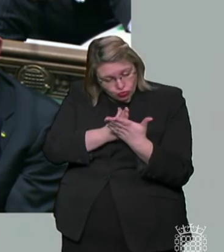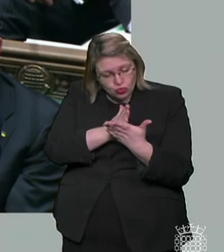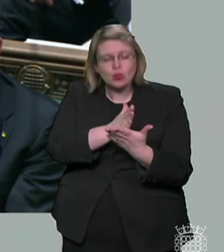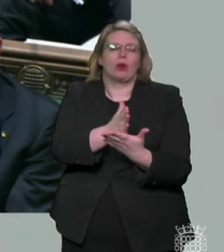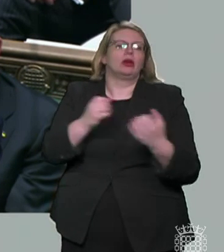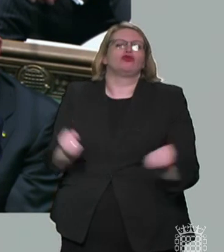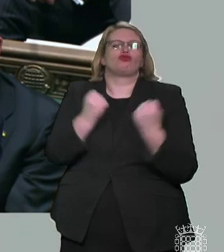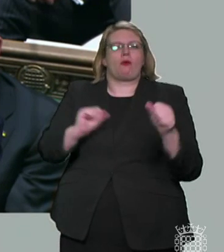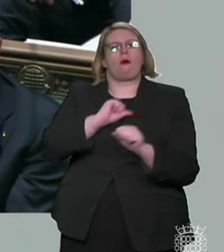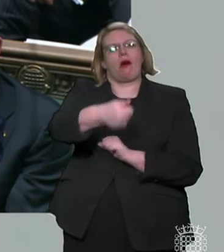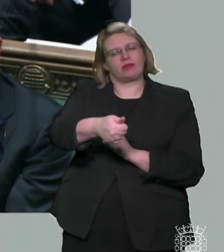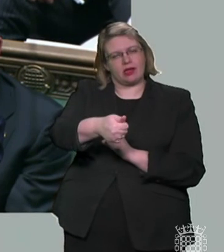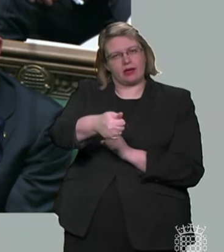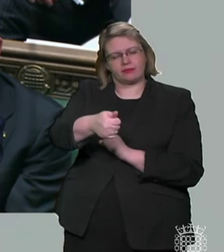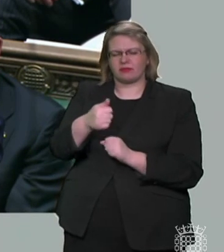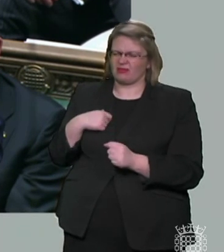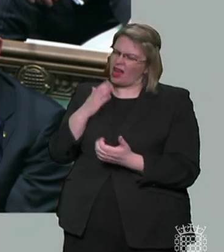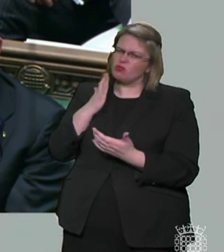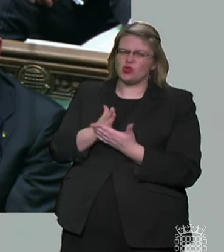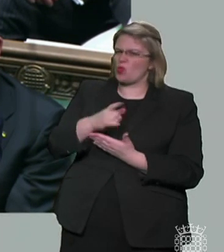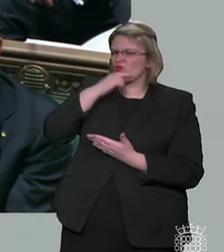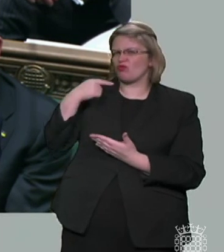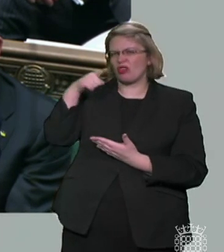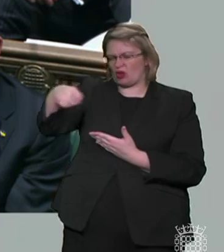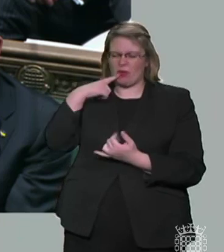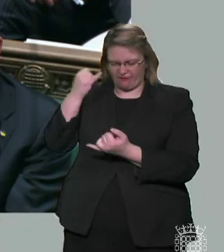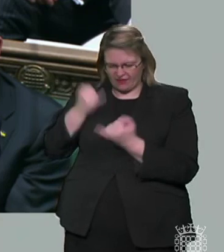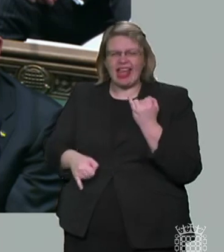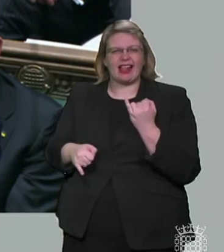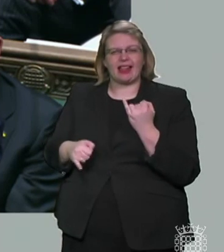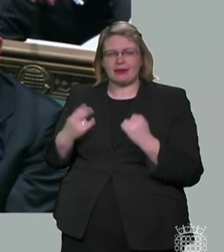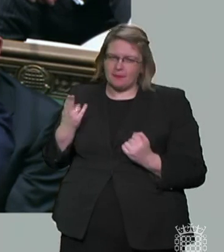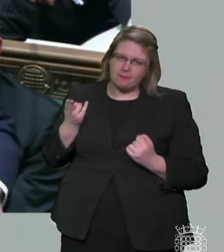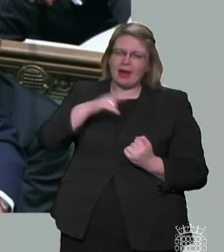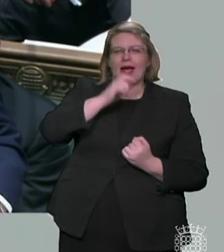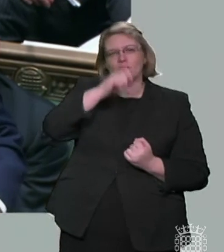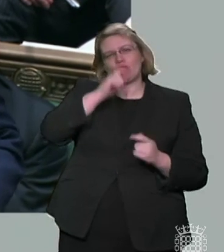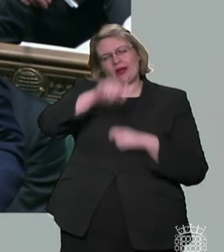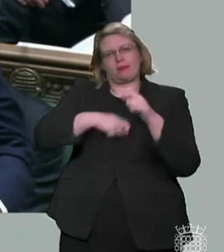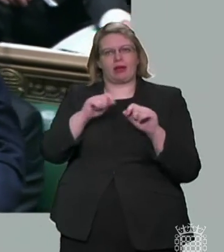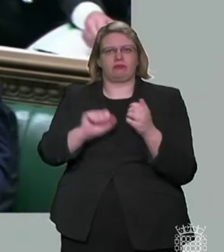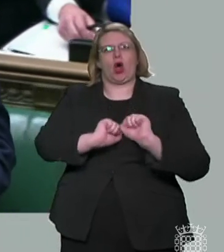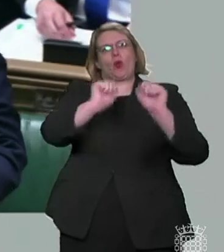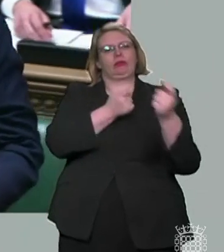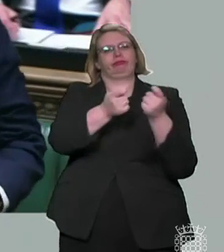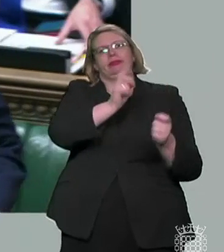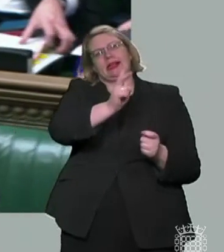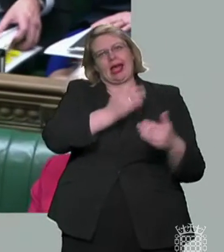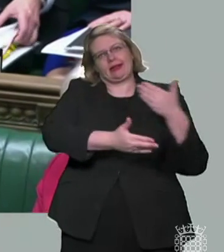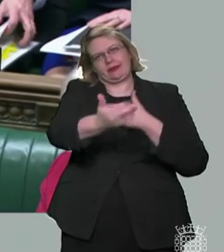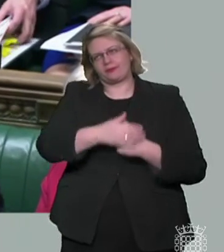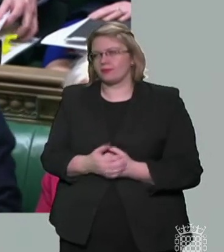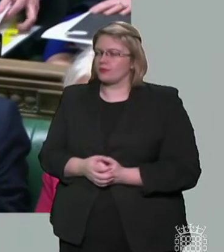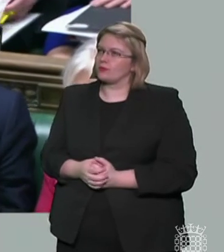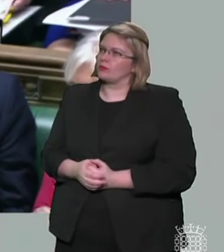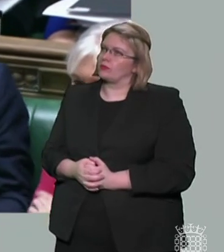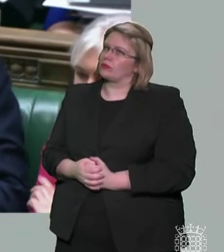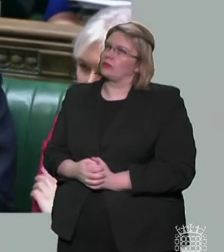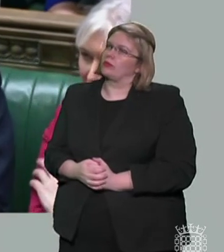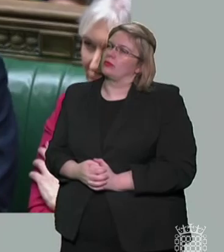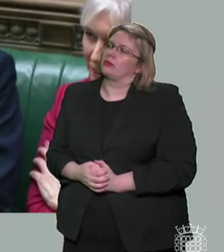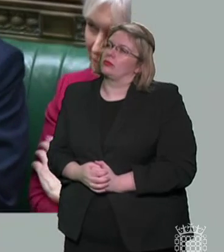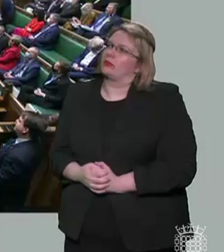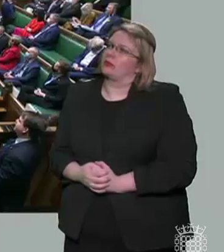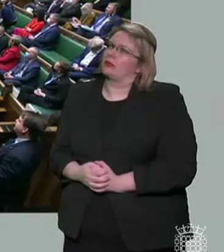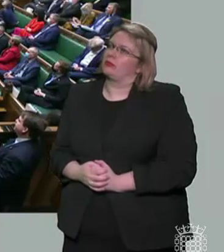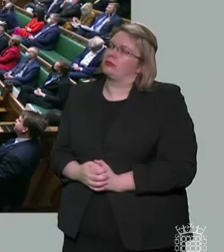I have no doubt that Vladimir Putin will fail and we will succeed in restoring a sovereign and independent Ukraine.